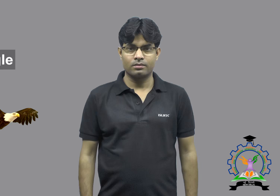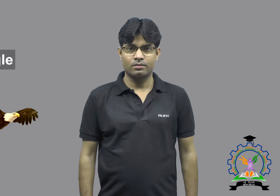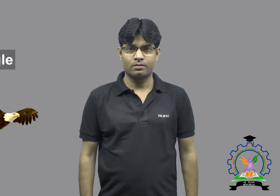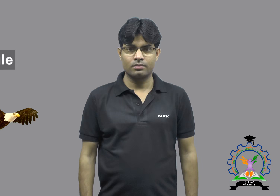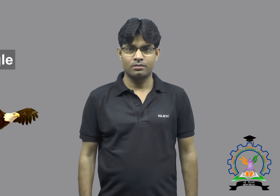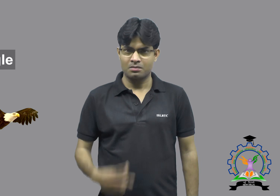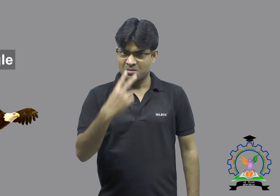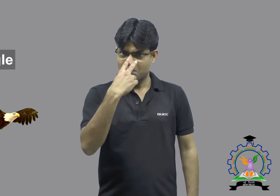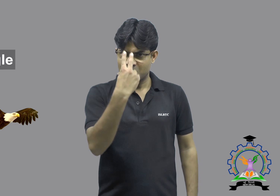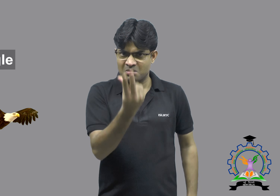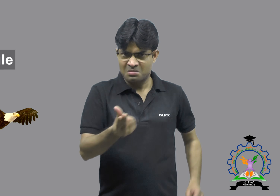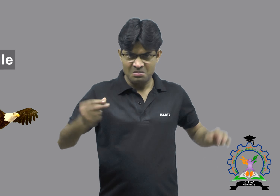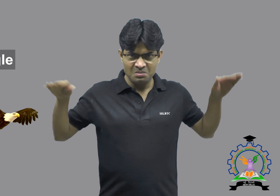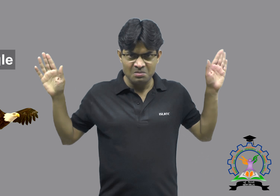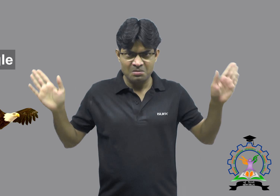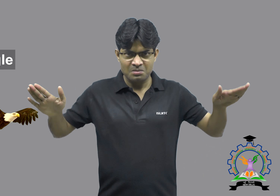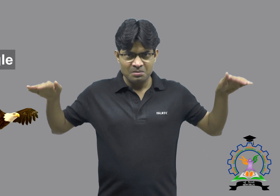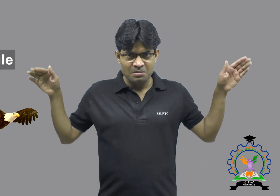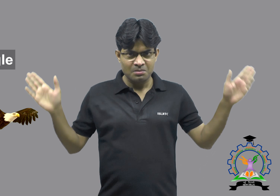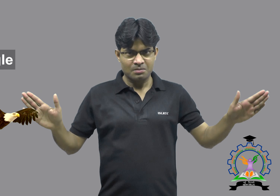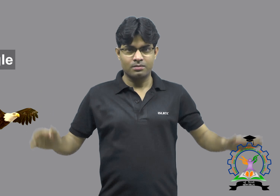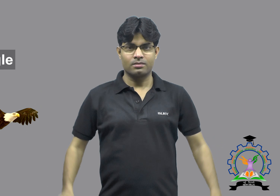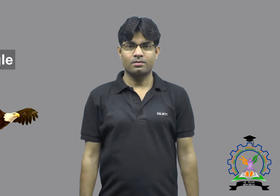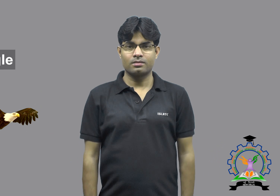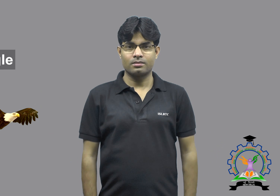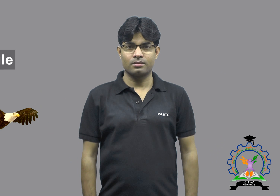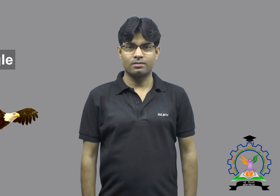Eagle